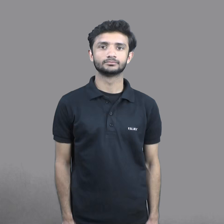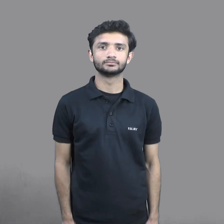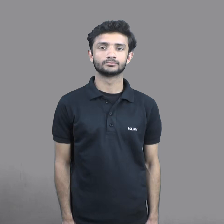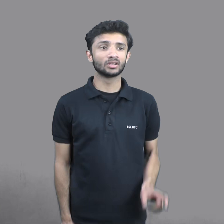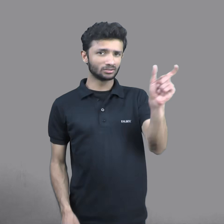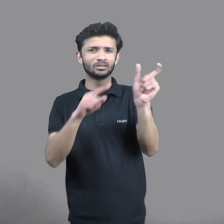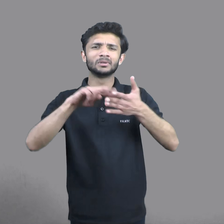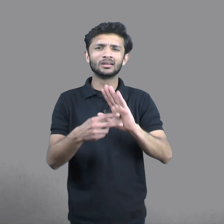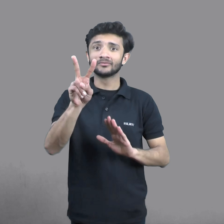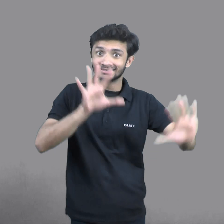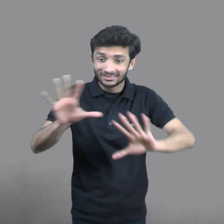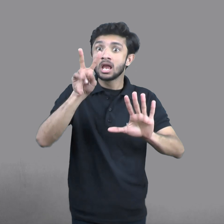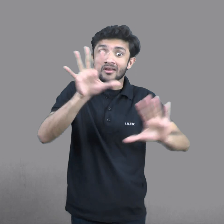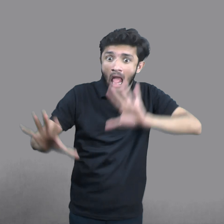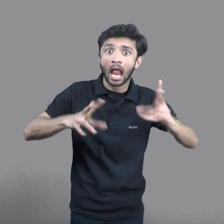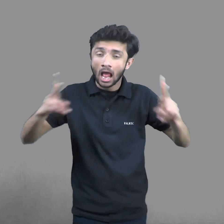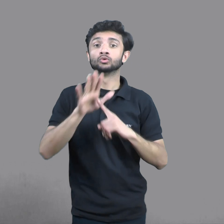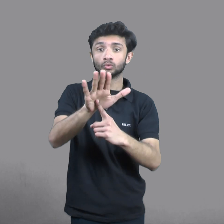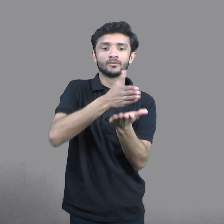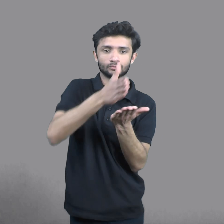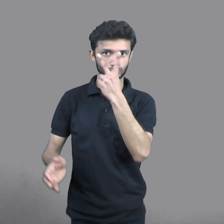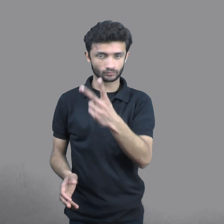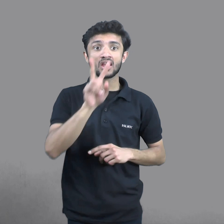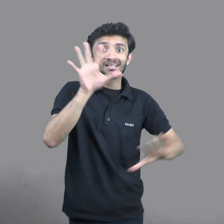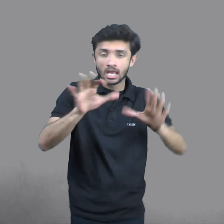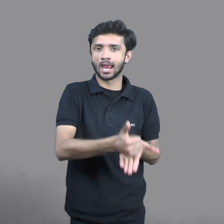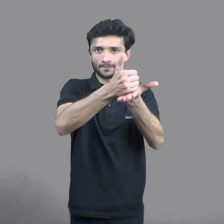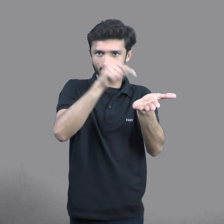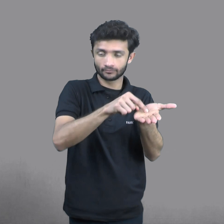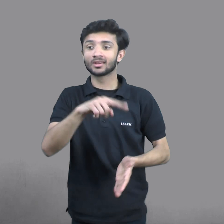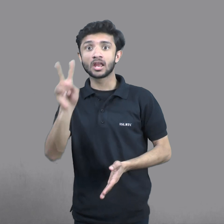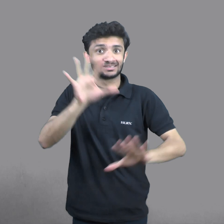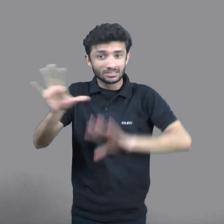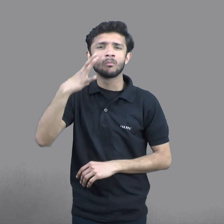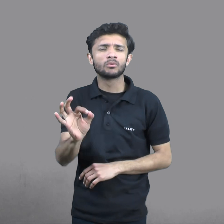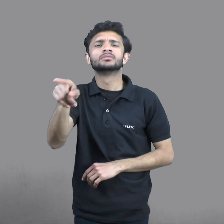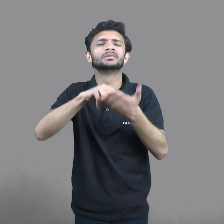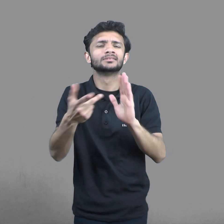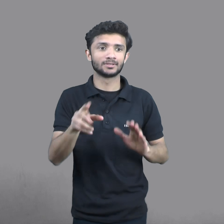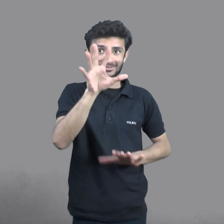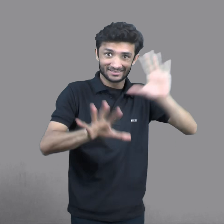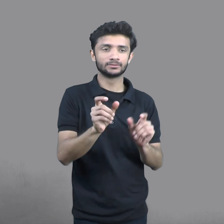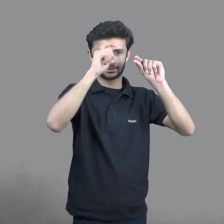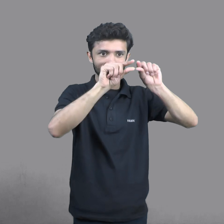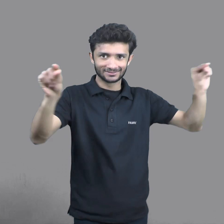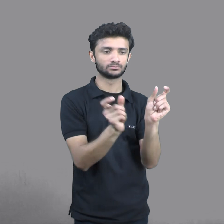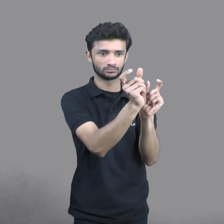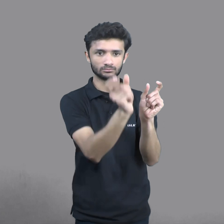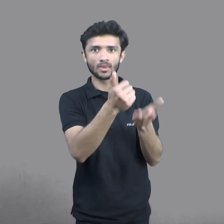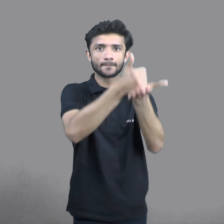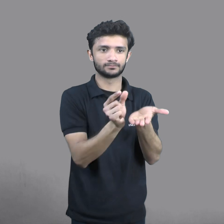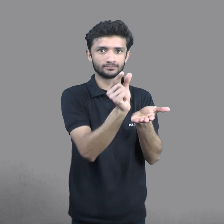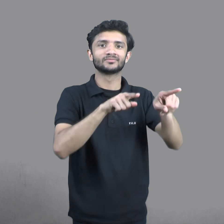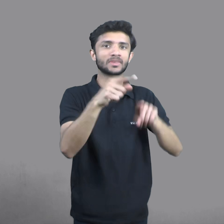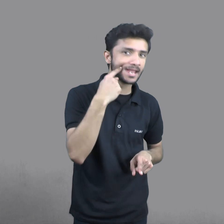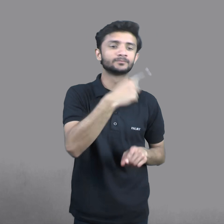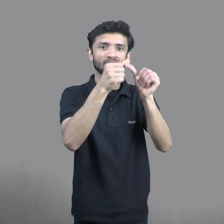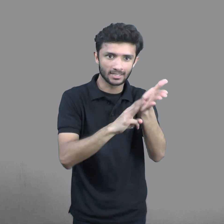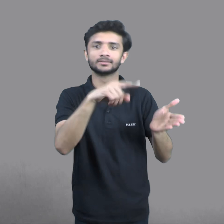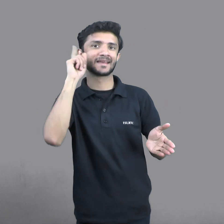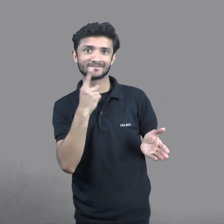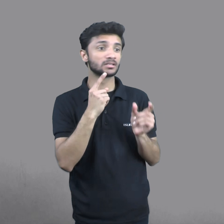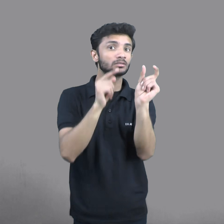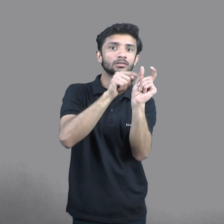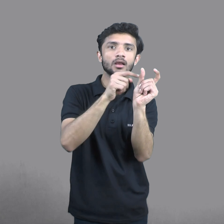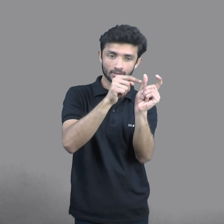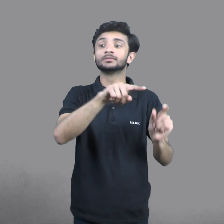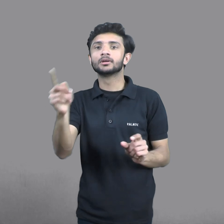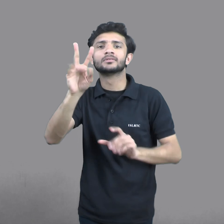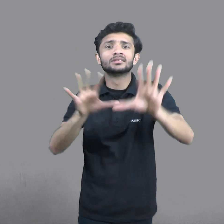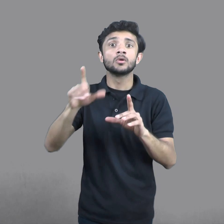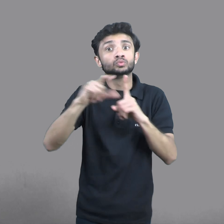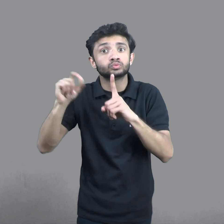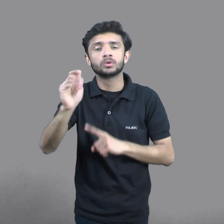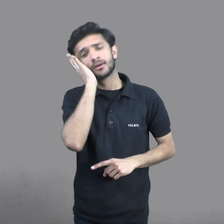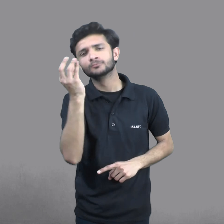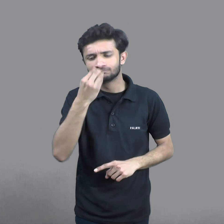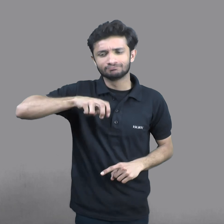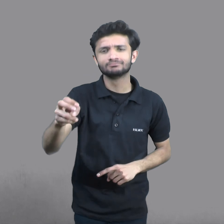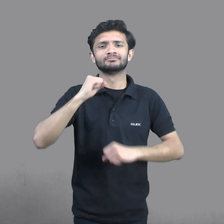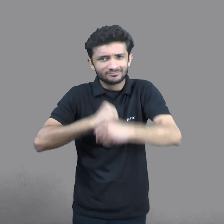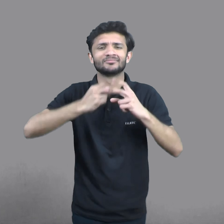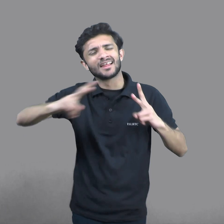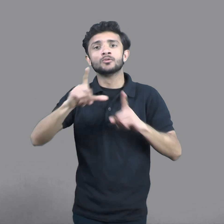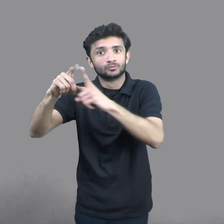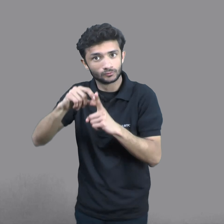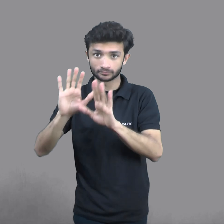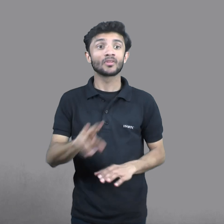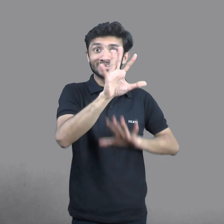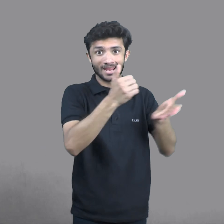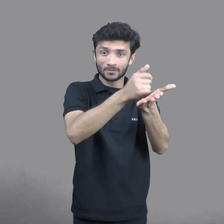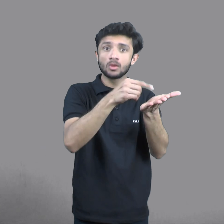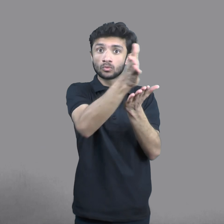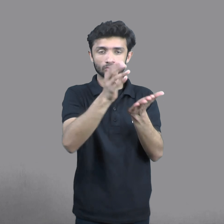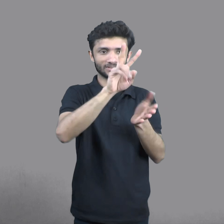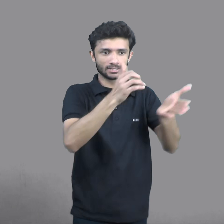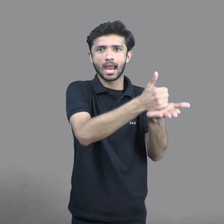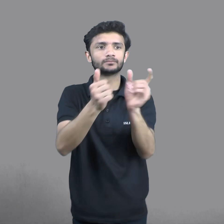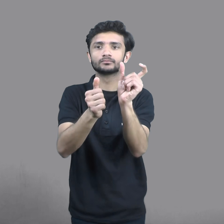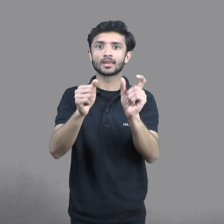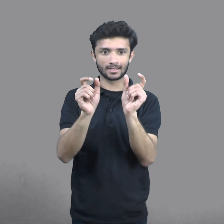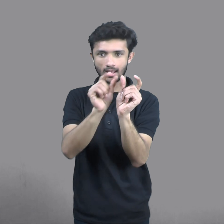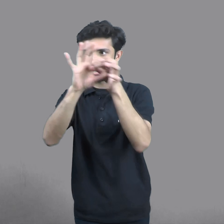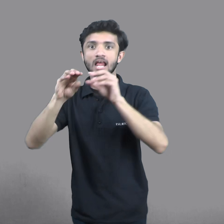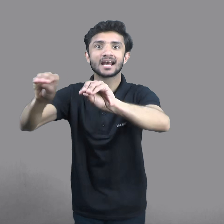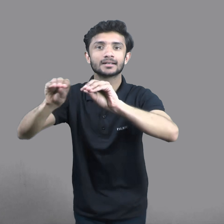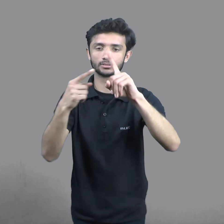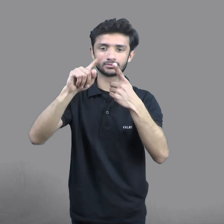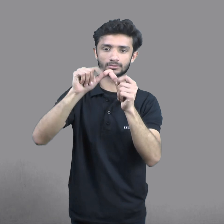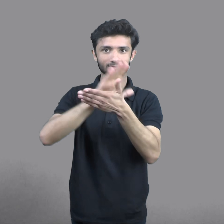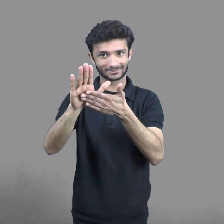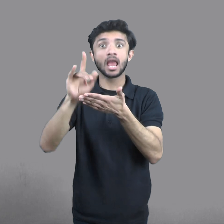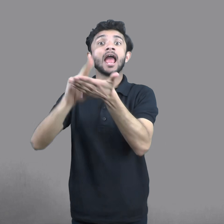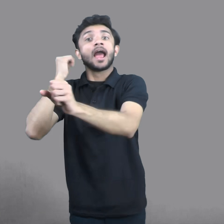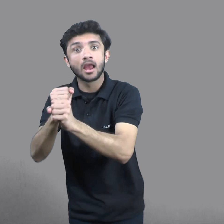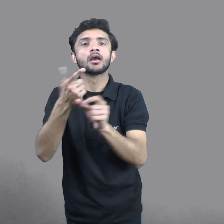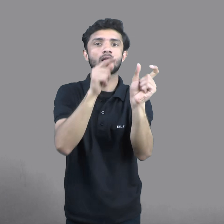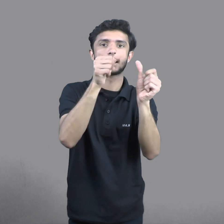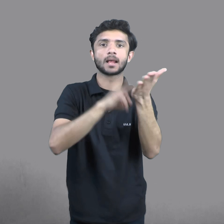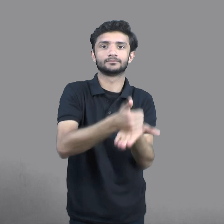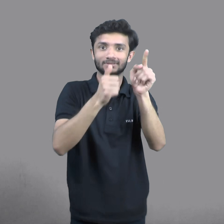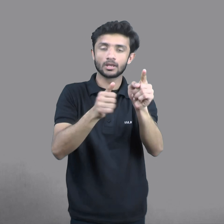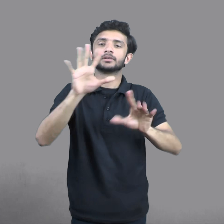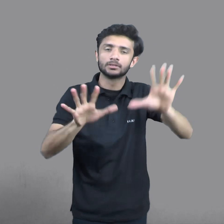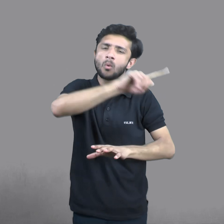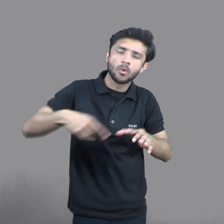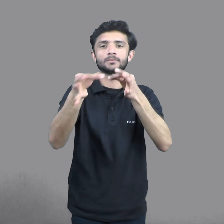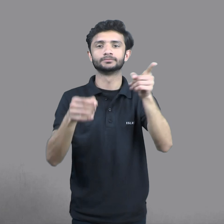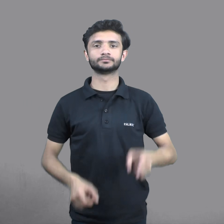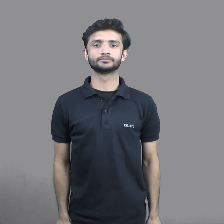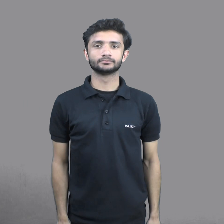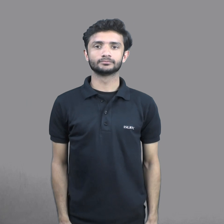Verb